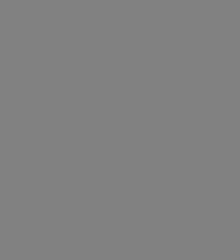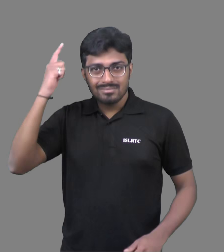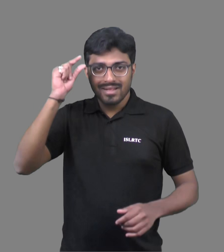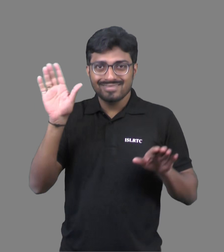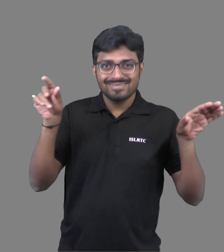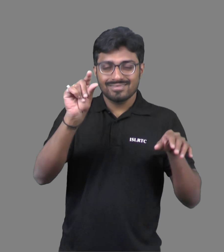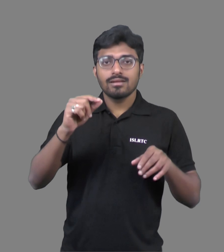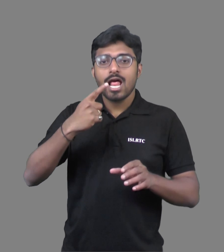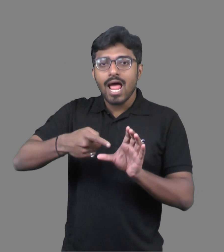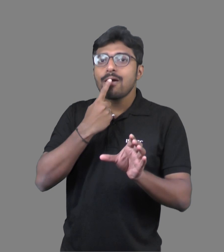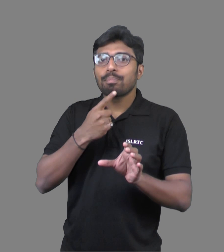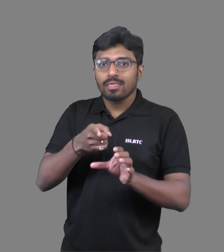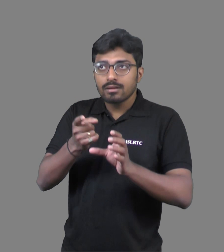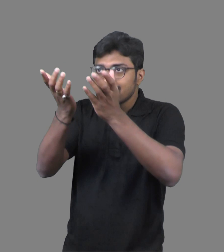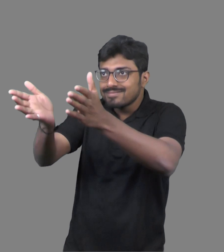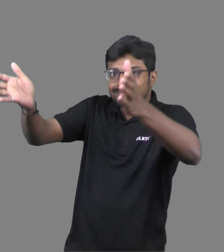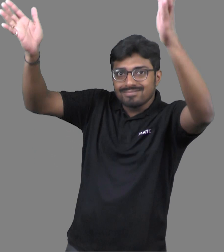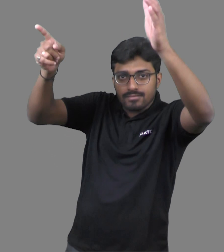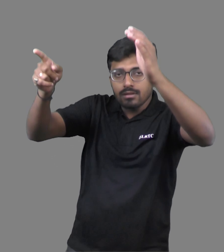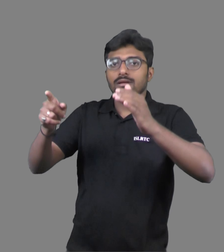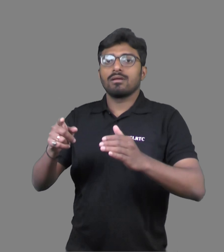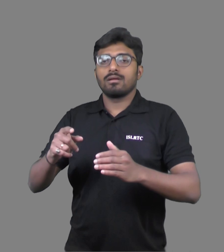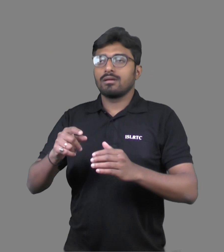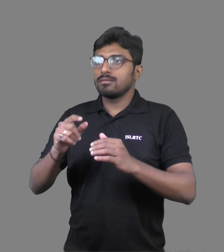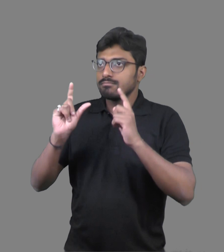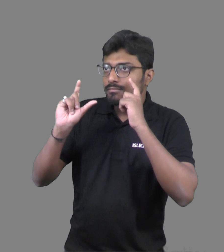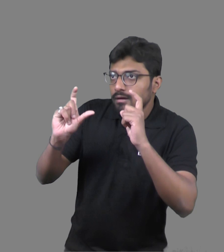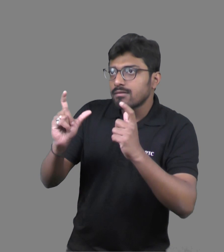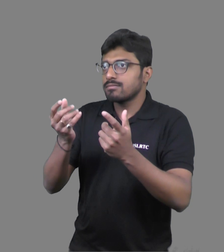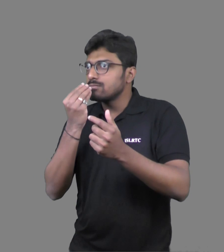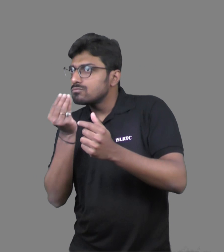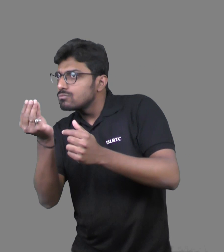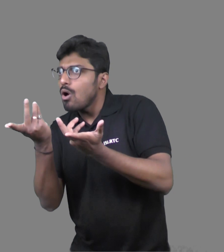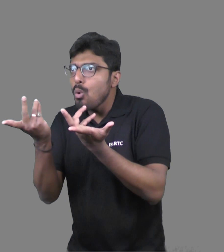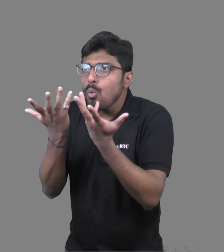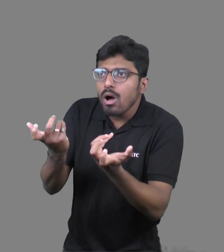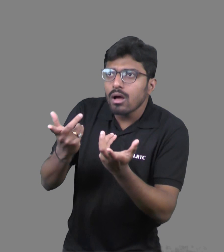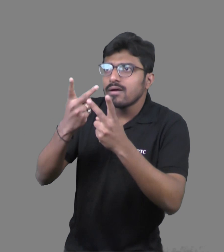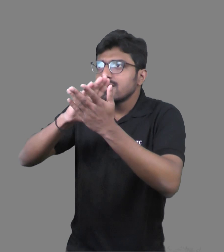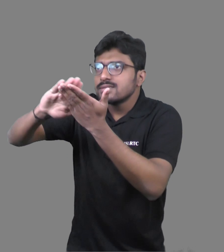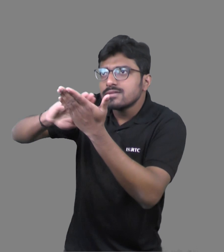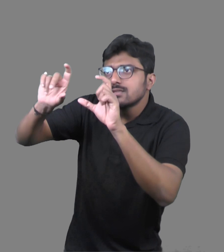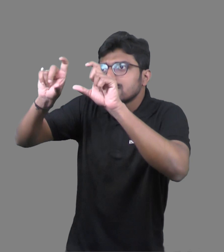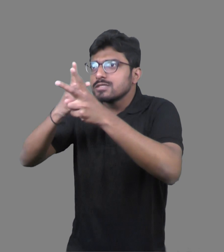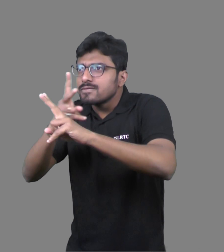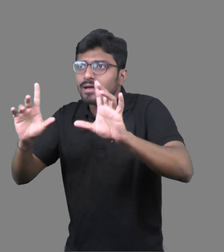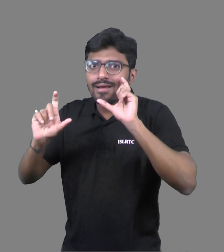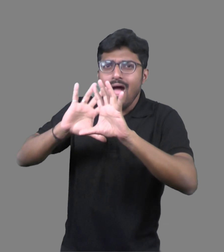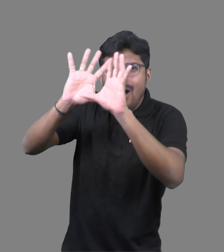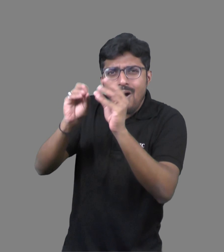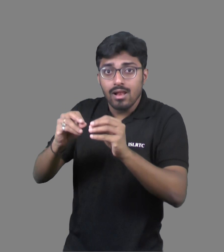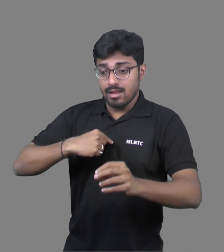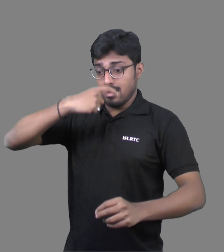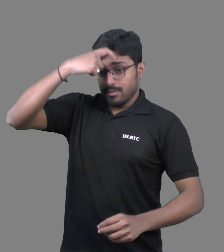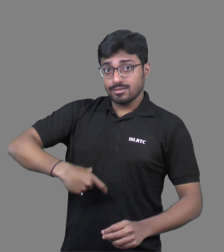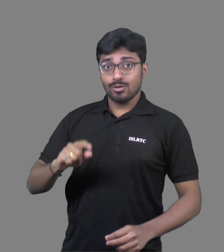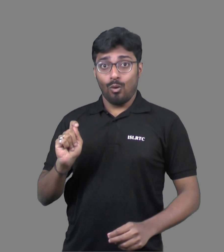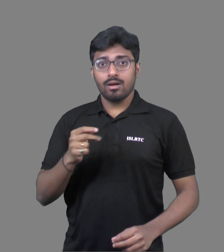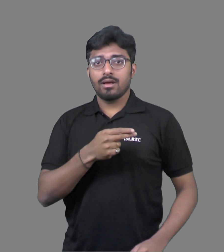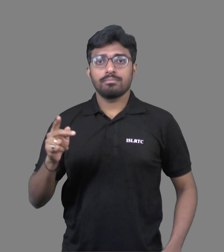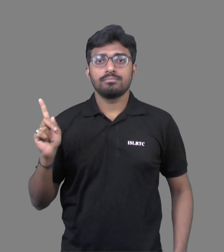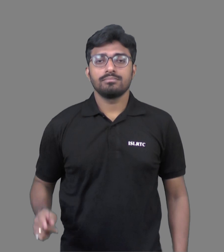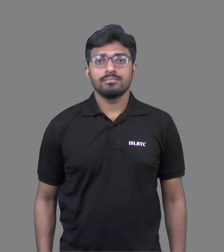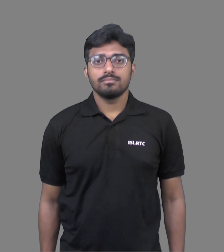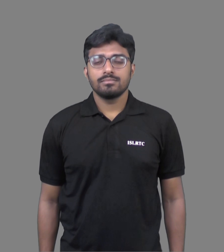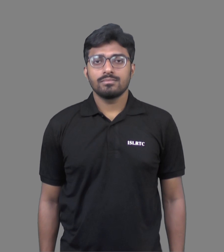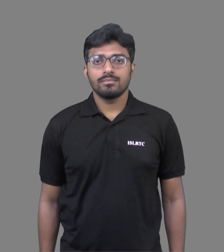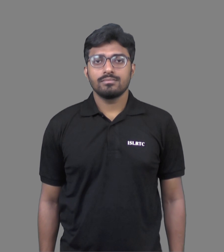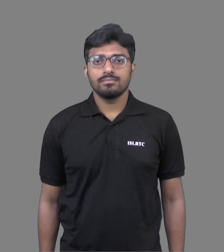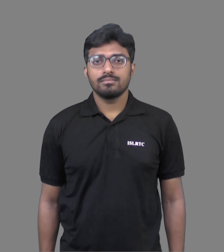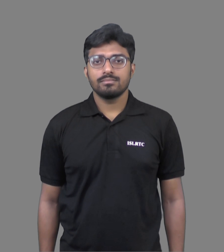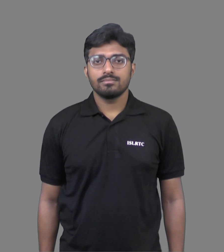Apiculturist